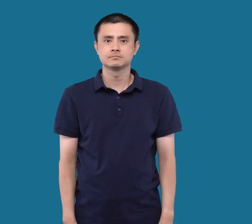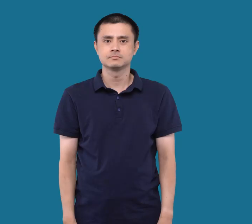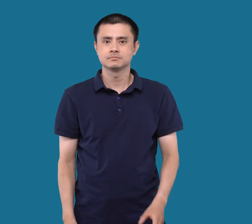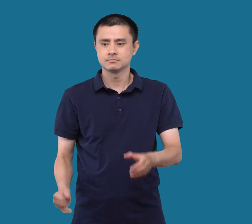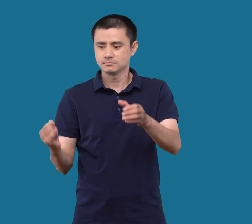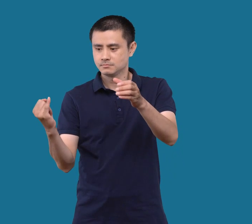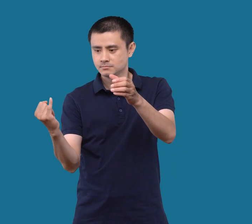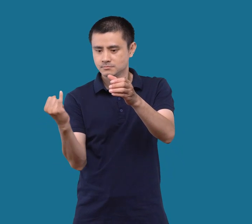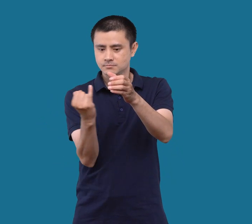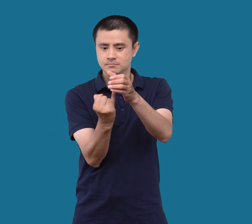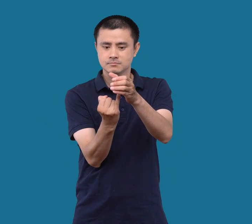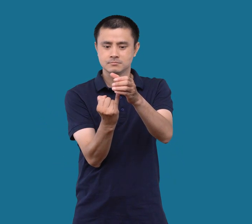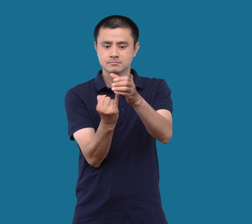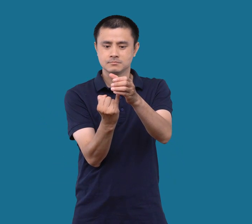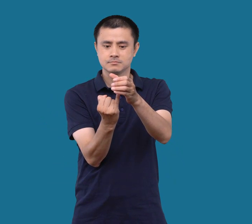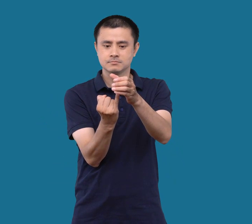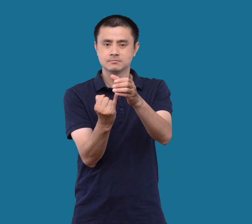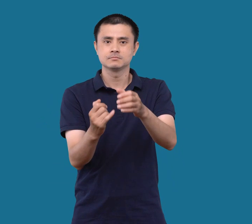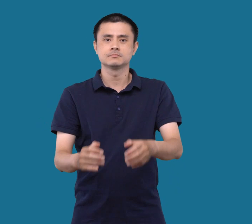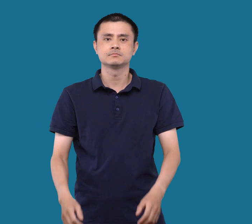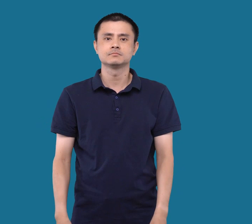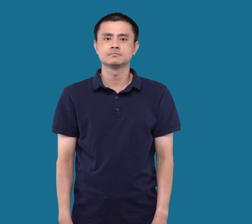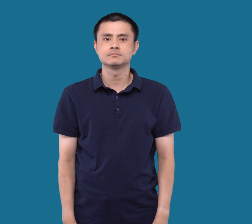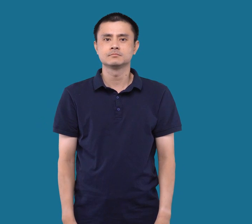chi hội